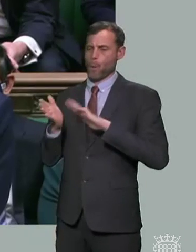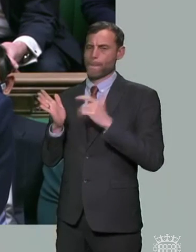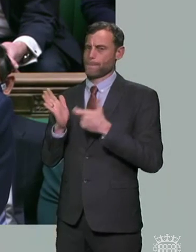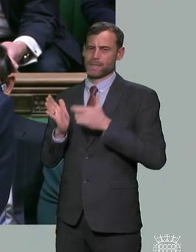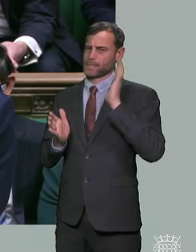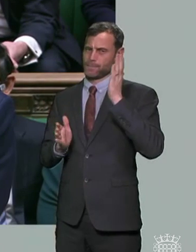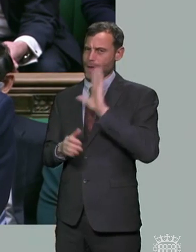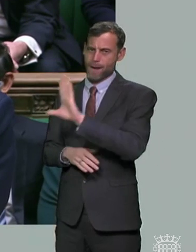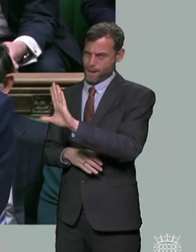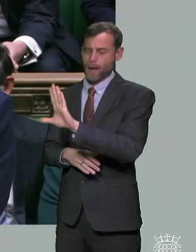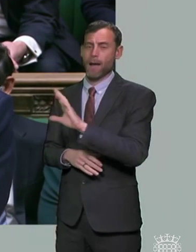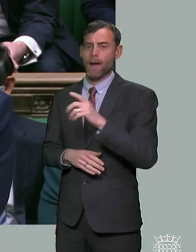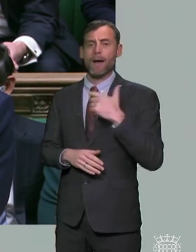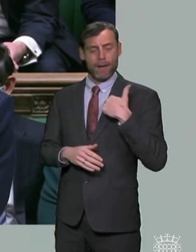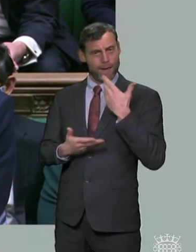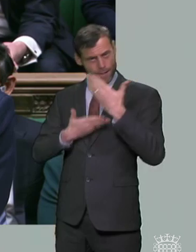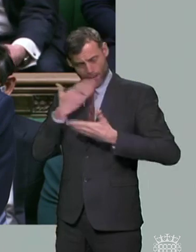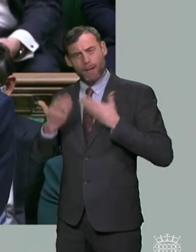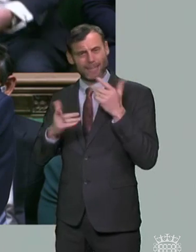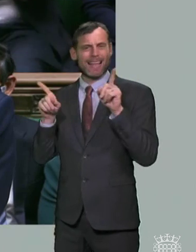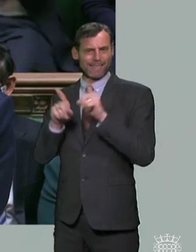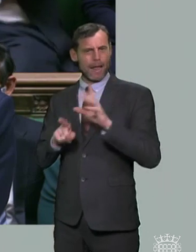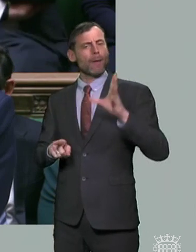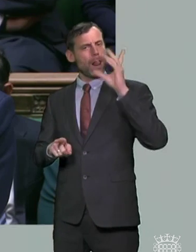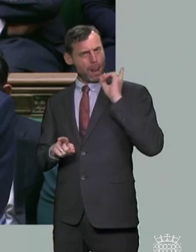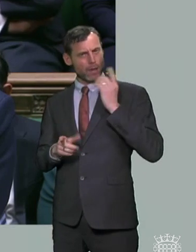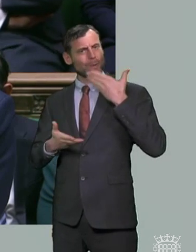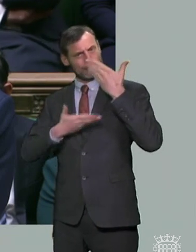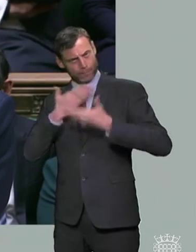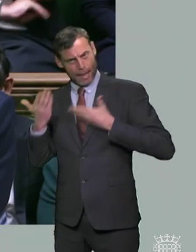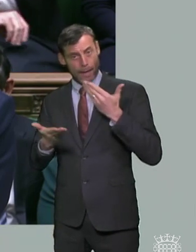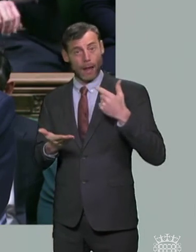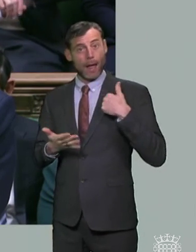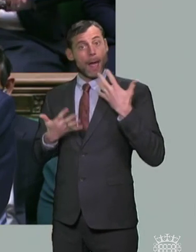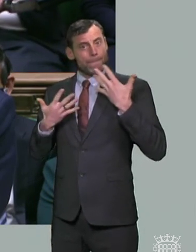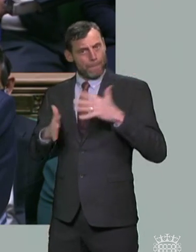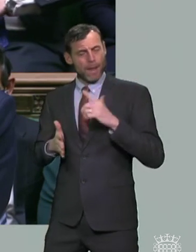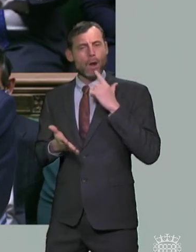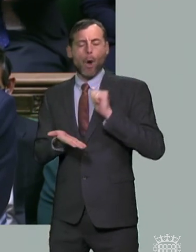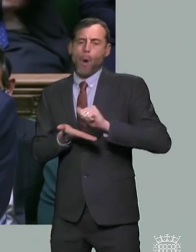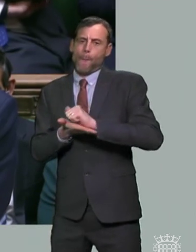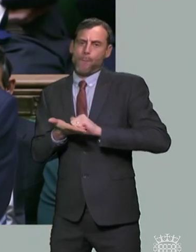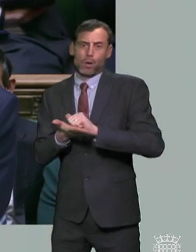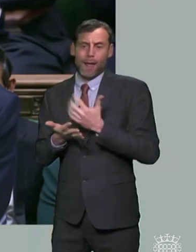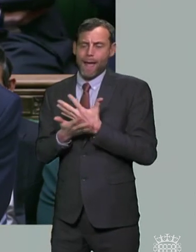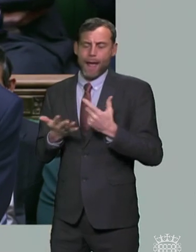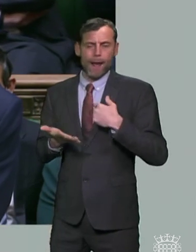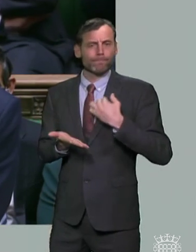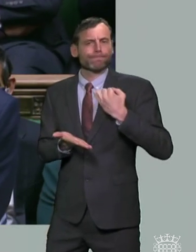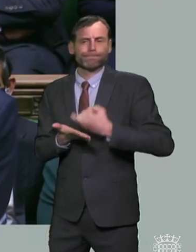No, but as I said to the House last week, I apologise sincerely for any misjudgments that were made.